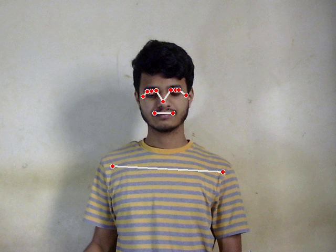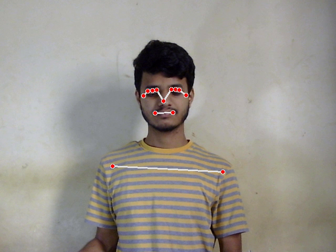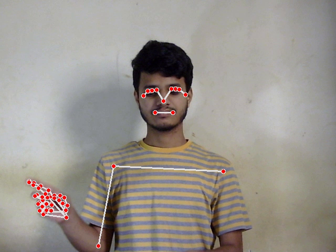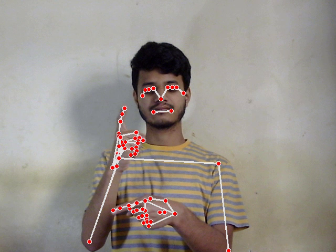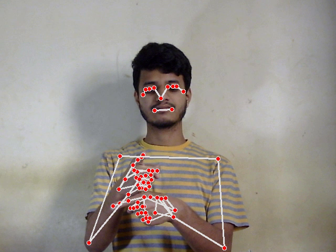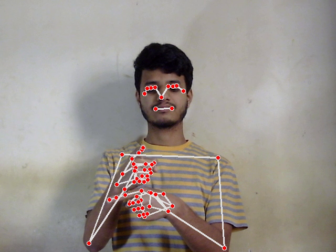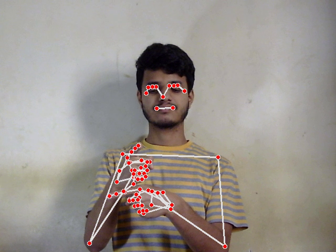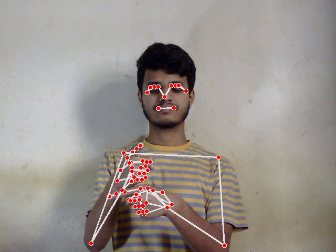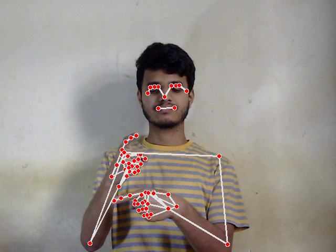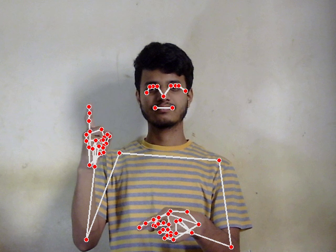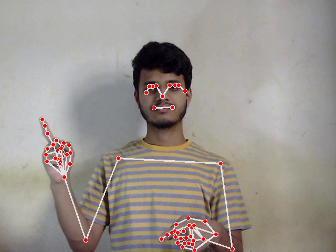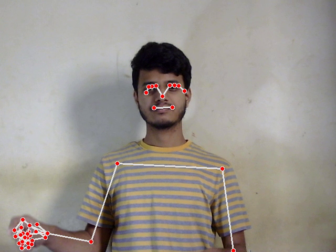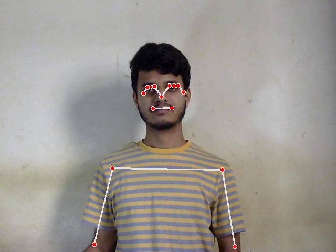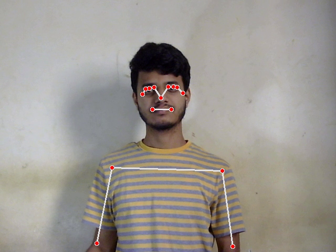right